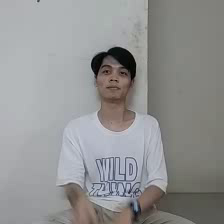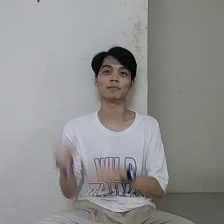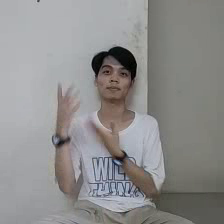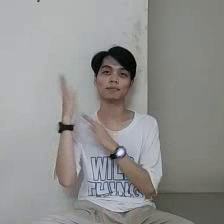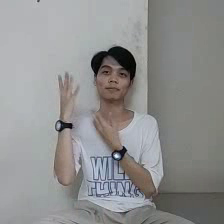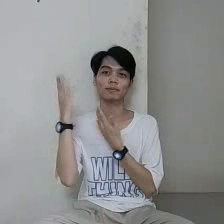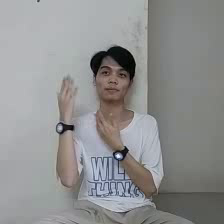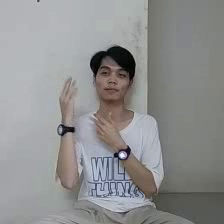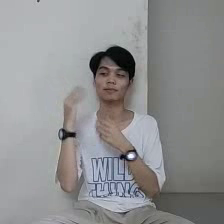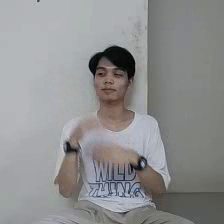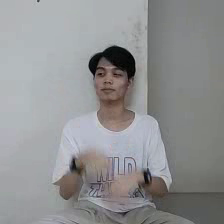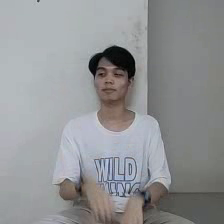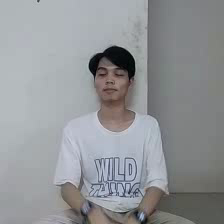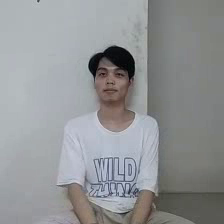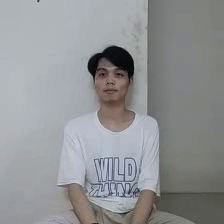Cho